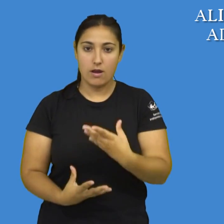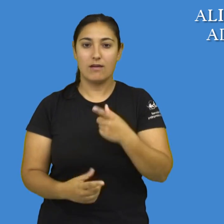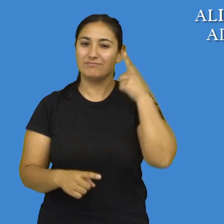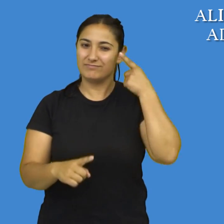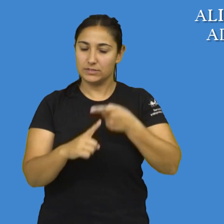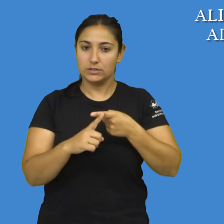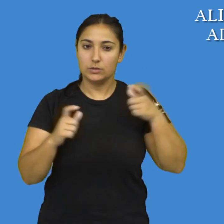objetivo